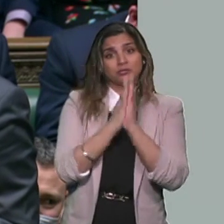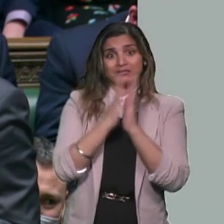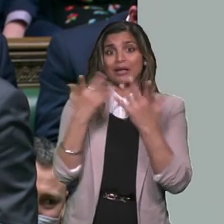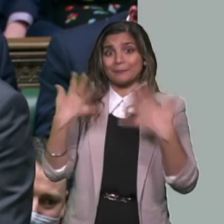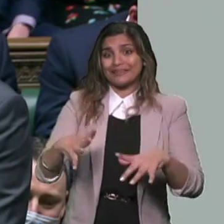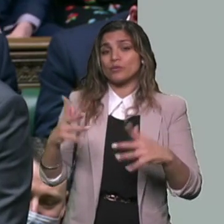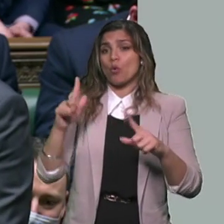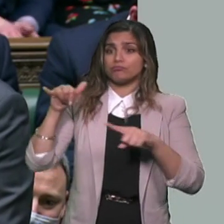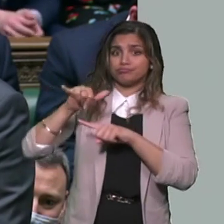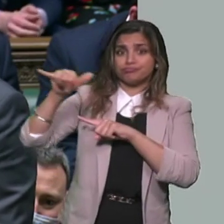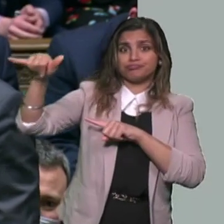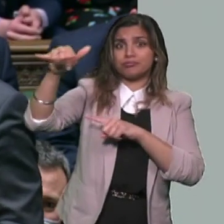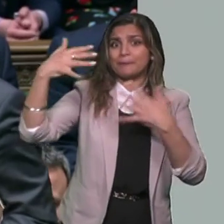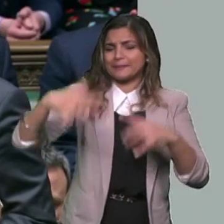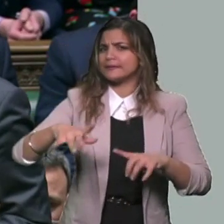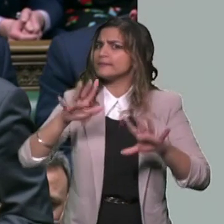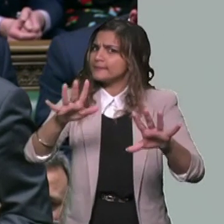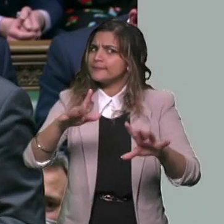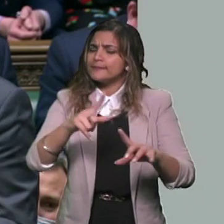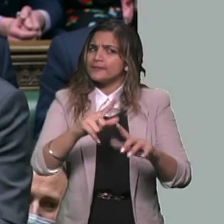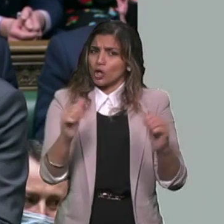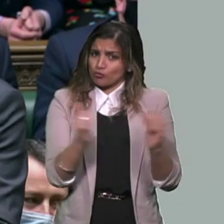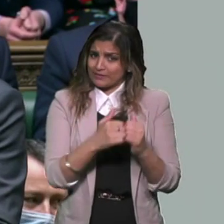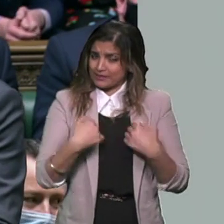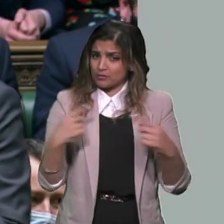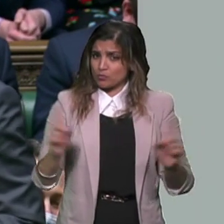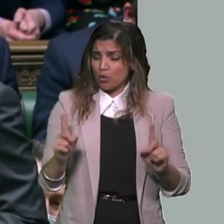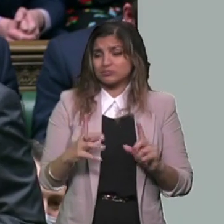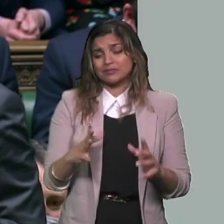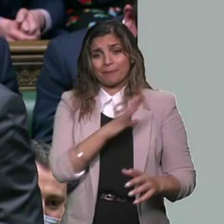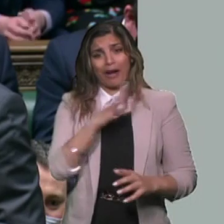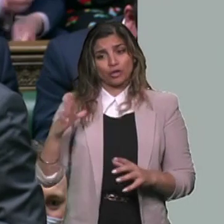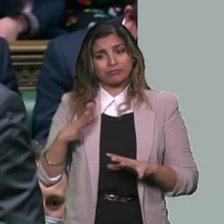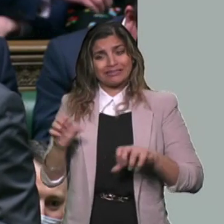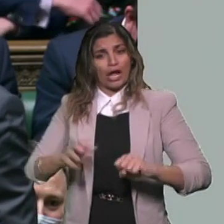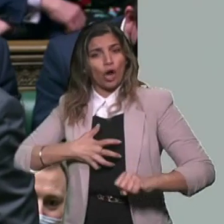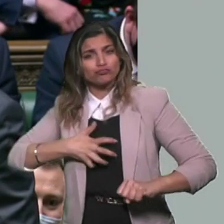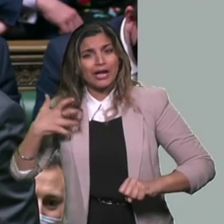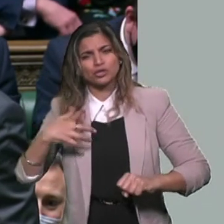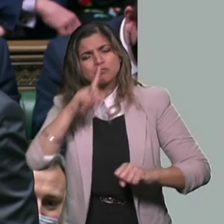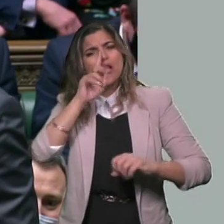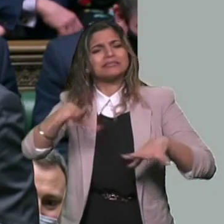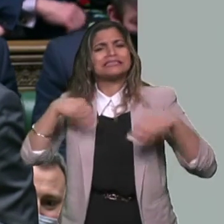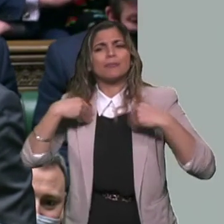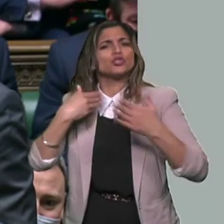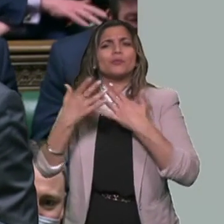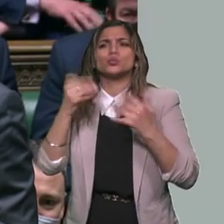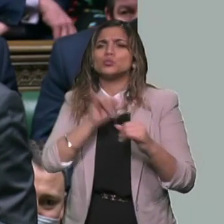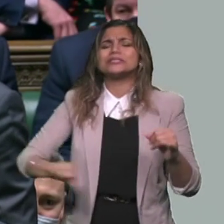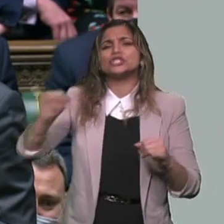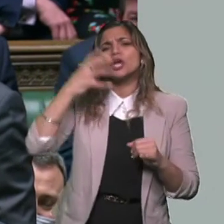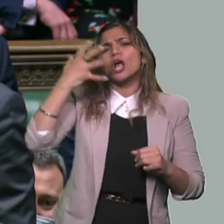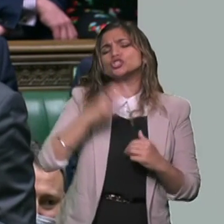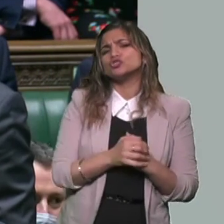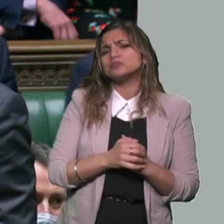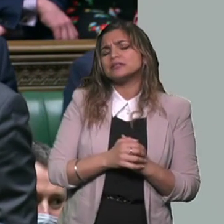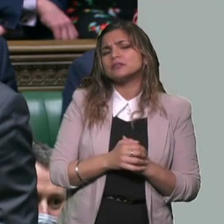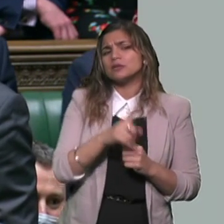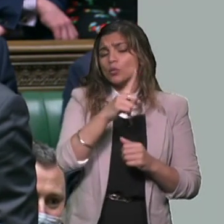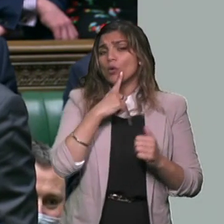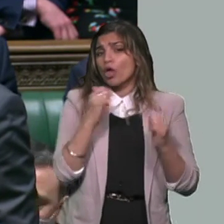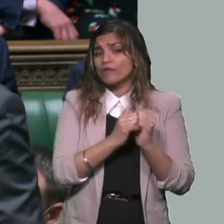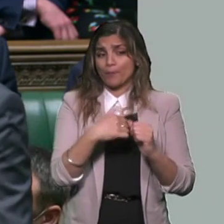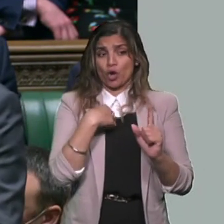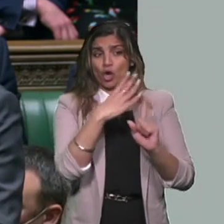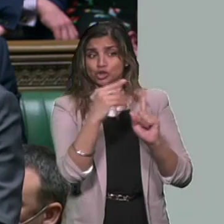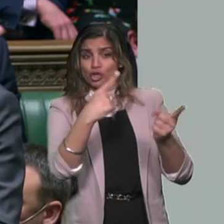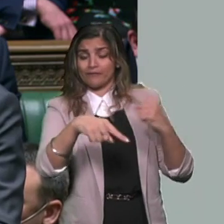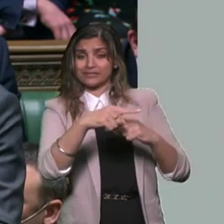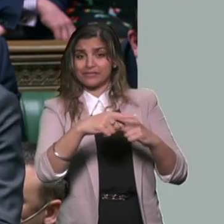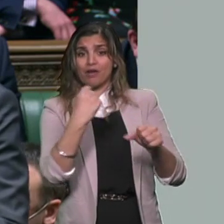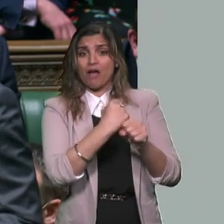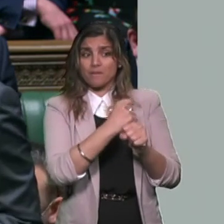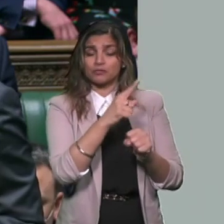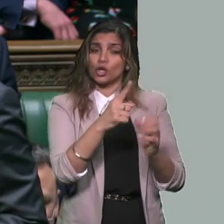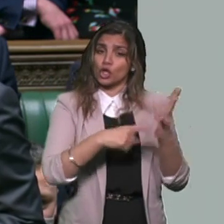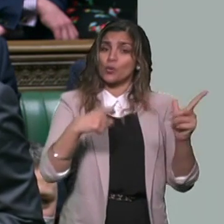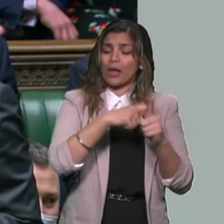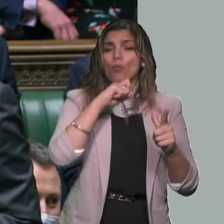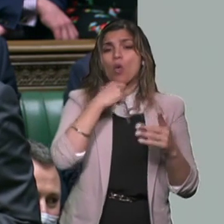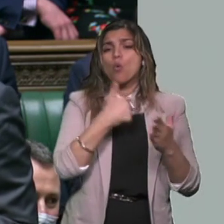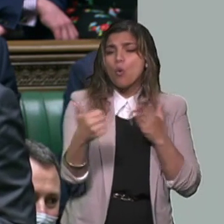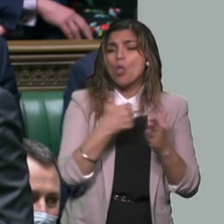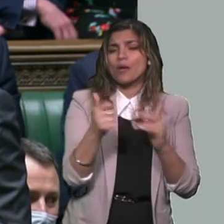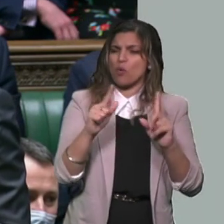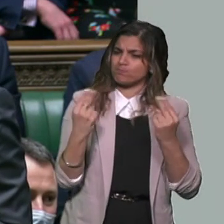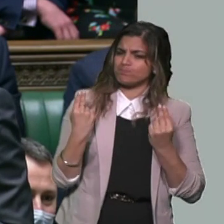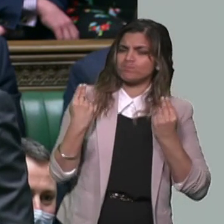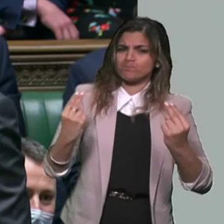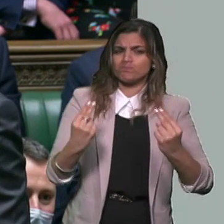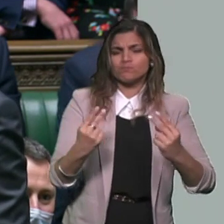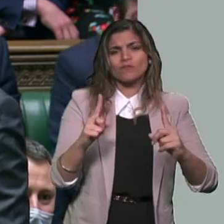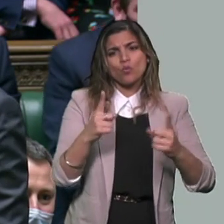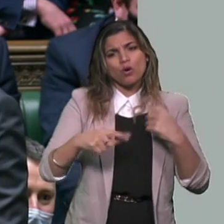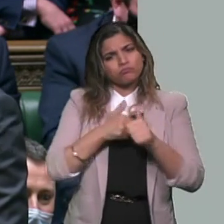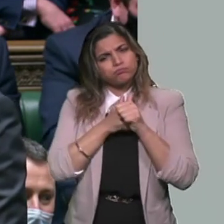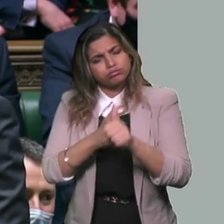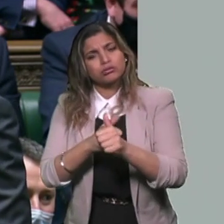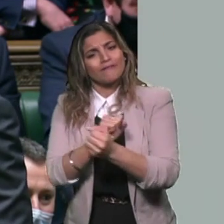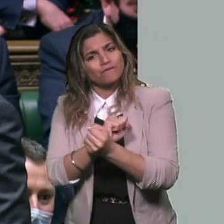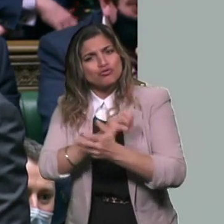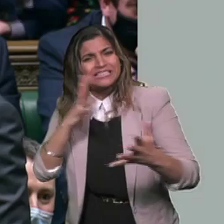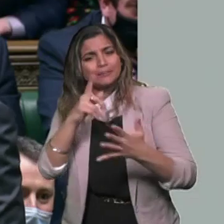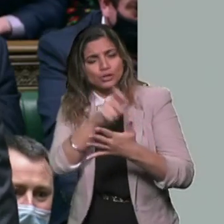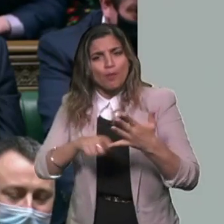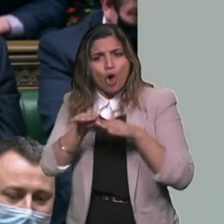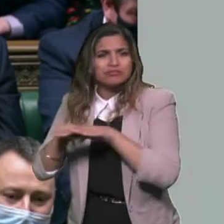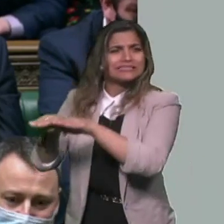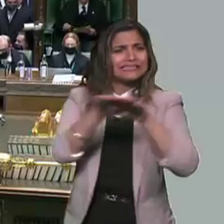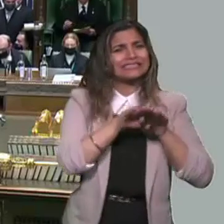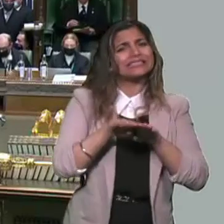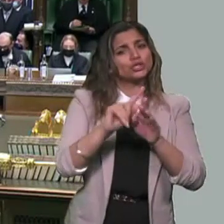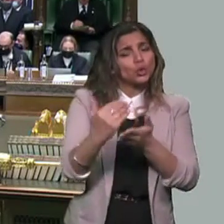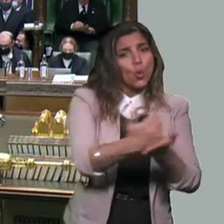Does my right honourable Friend agree that military aggression and threat of occupation are never acceptable anywhere in the world, and will he confirm that under this Conservative Government the UK will always be at the forefront of standing up forcefully for freedom and democracy, security and stability?